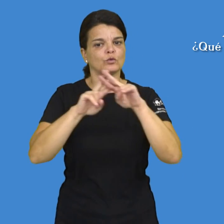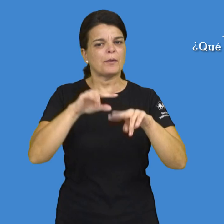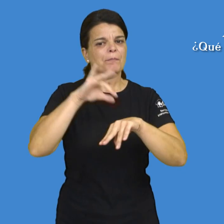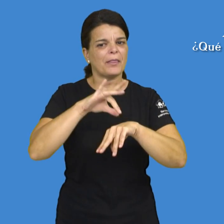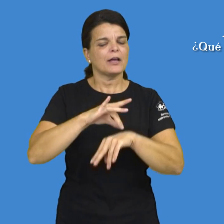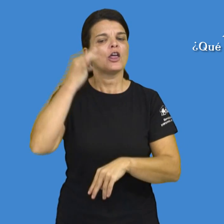enfermo